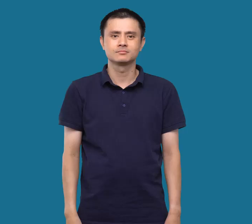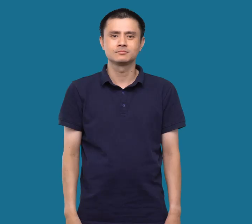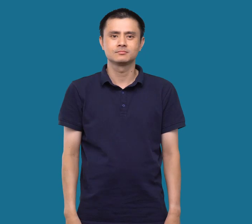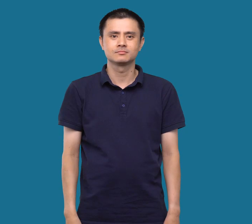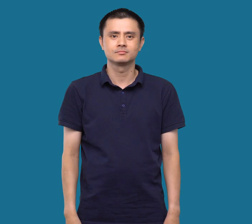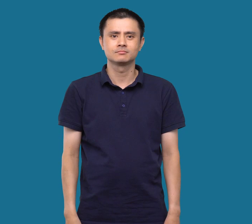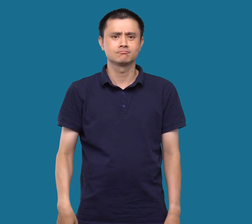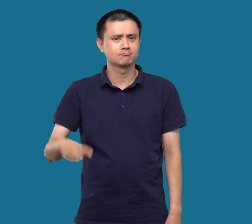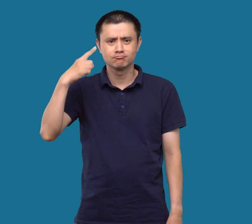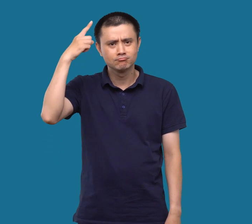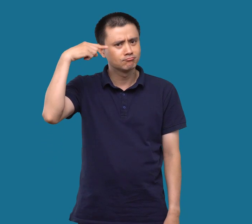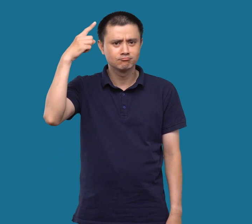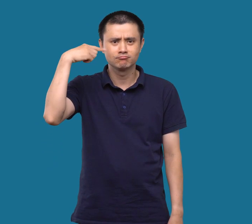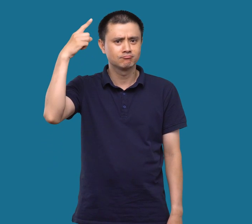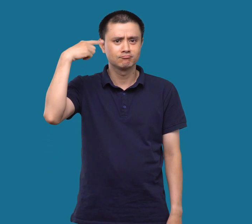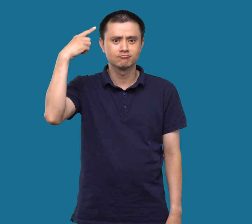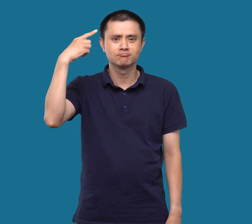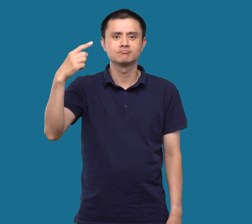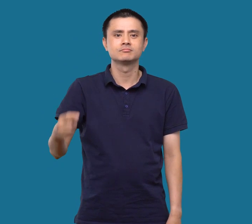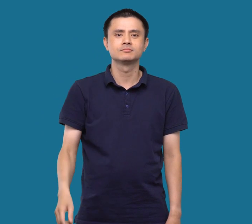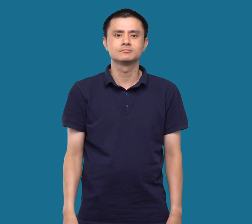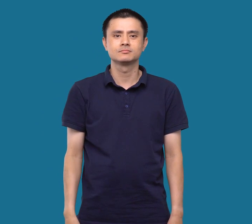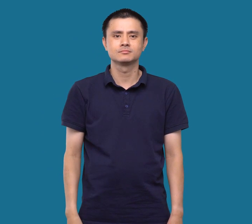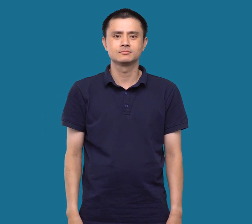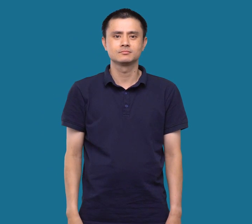không hiểu